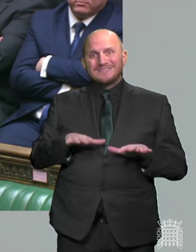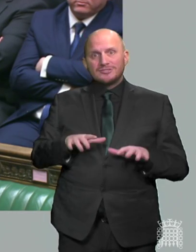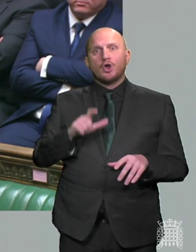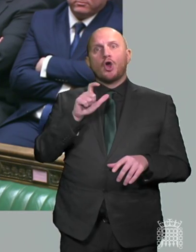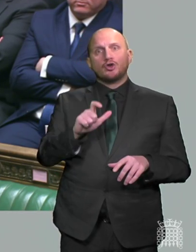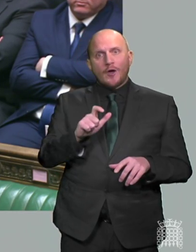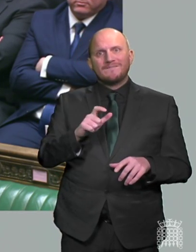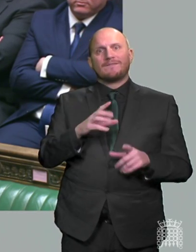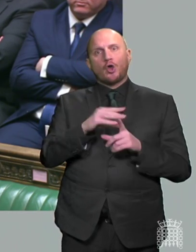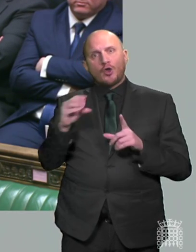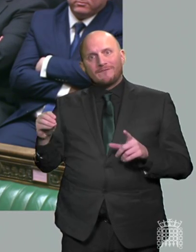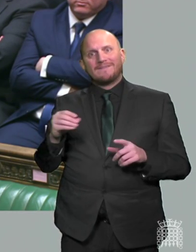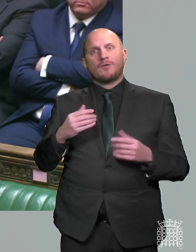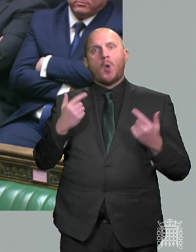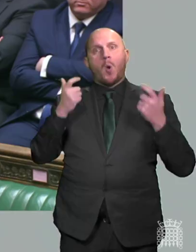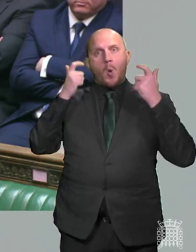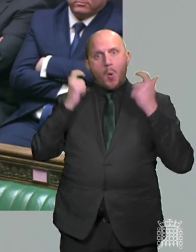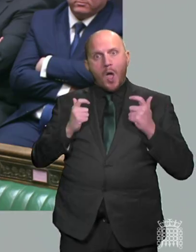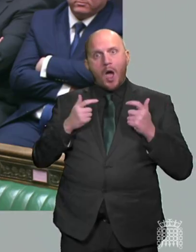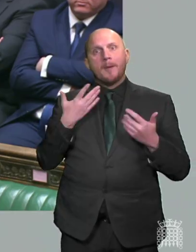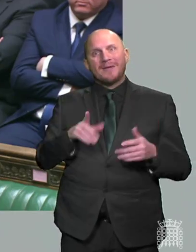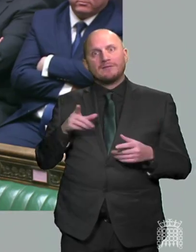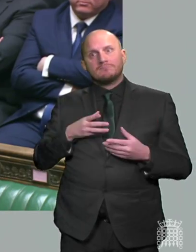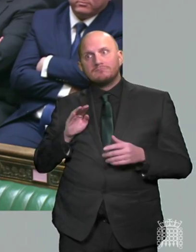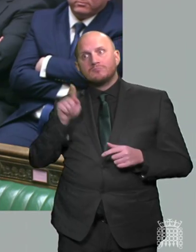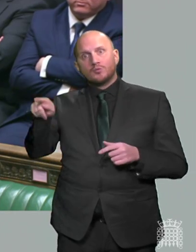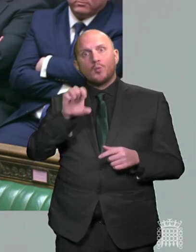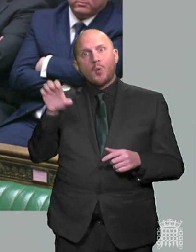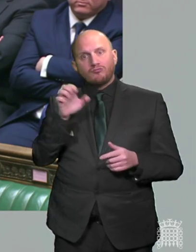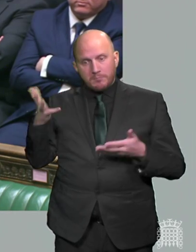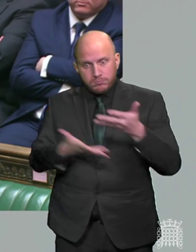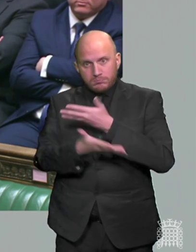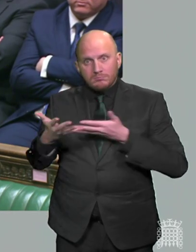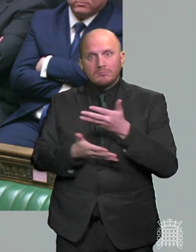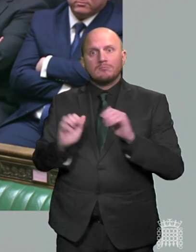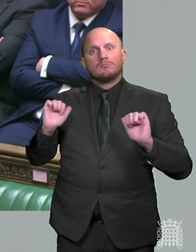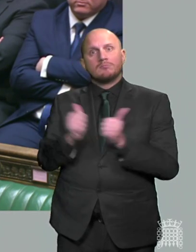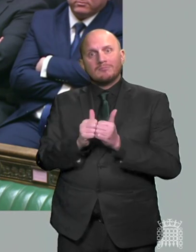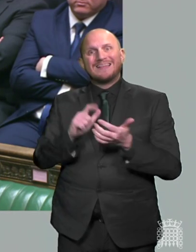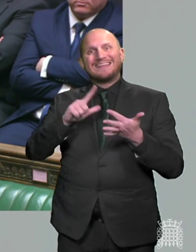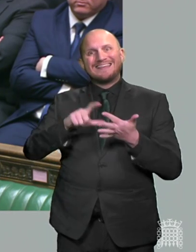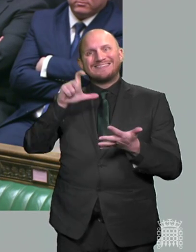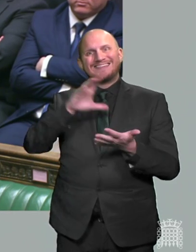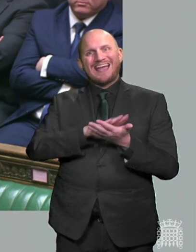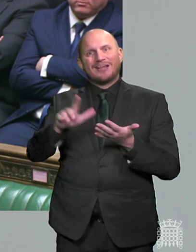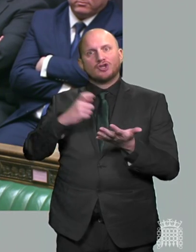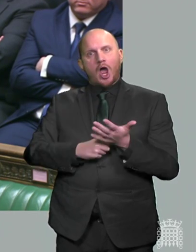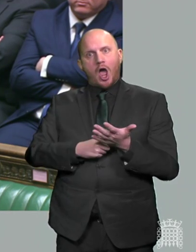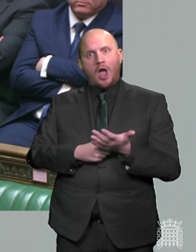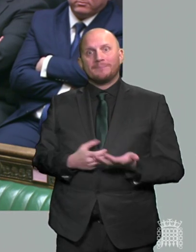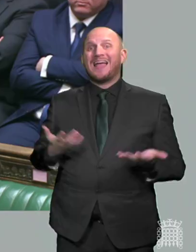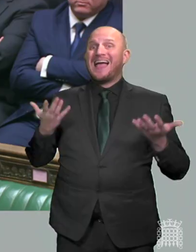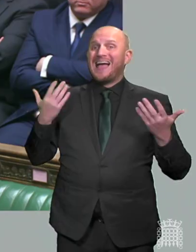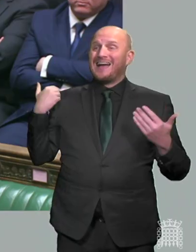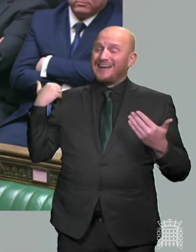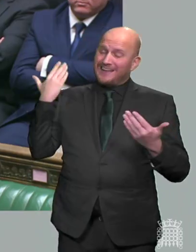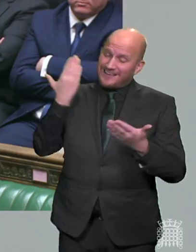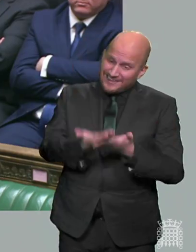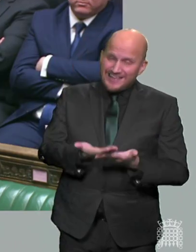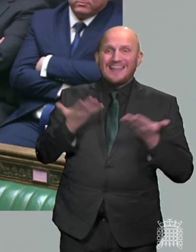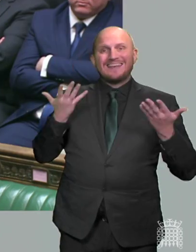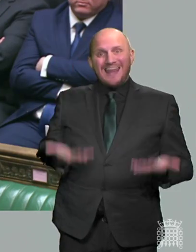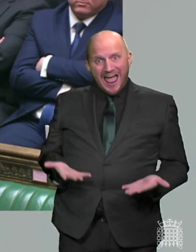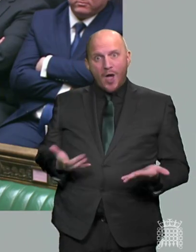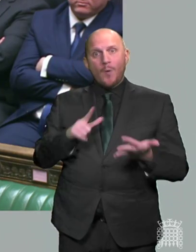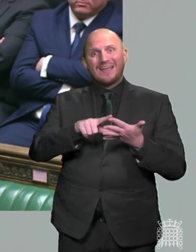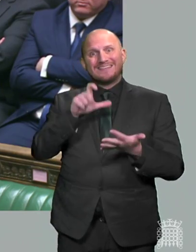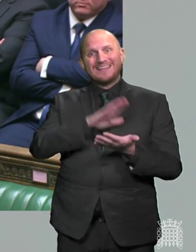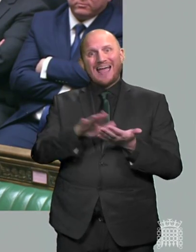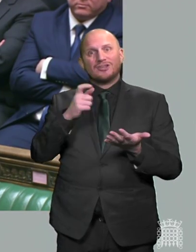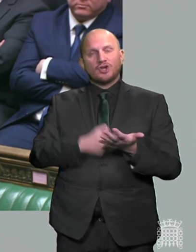That is something that we can be proud of in this country, but in an age of mass migration the ECHR is now limiting our ability to control our borders.